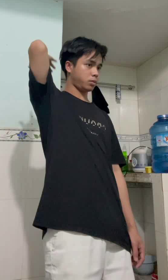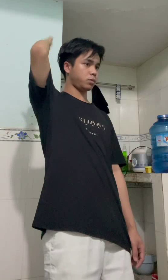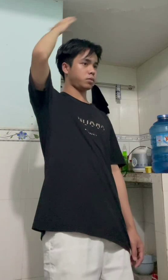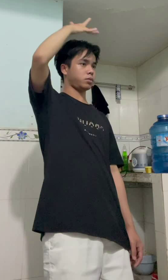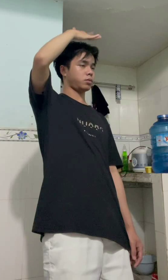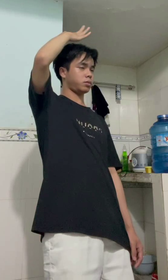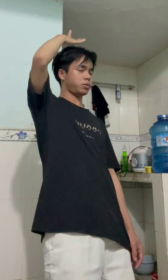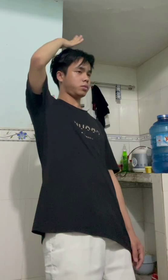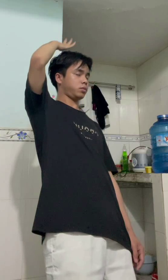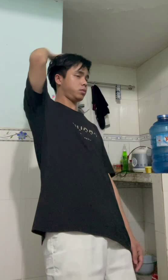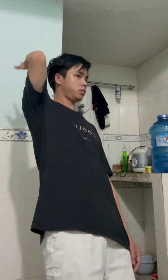vo ly